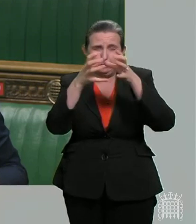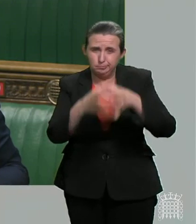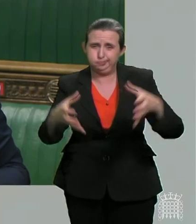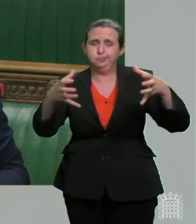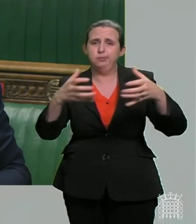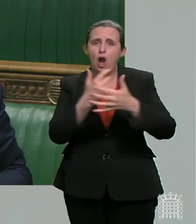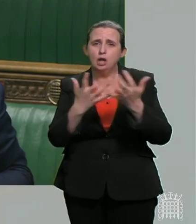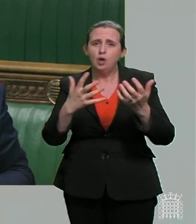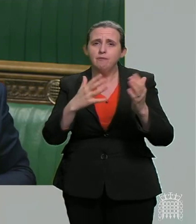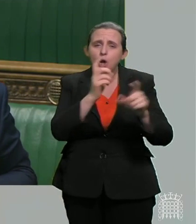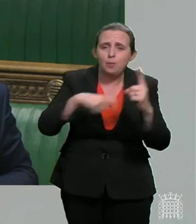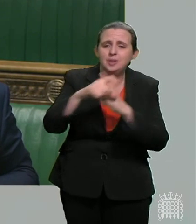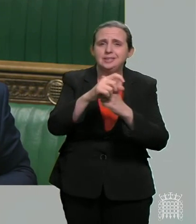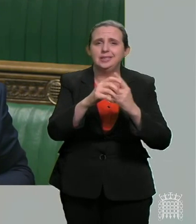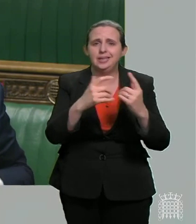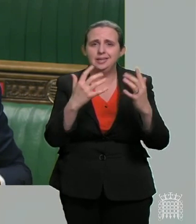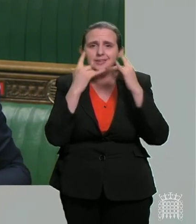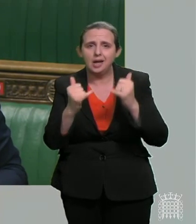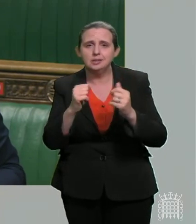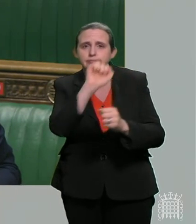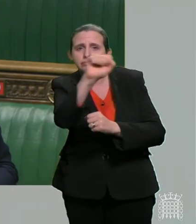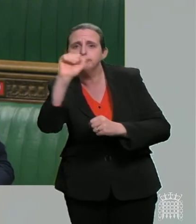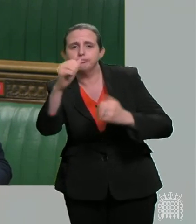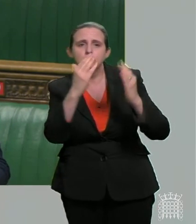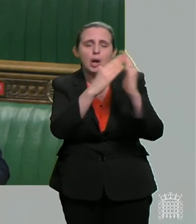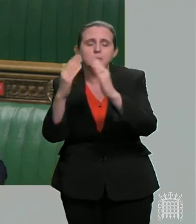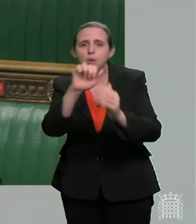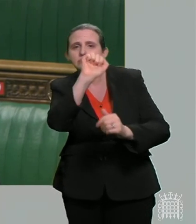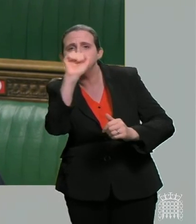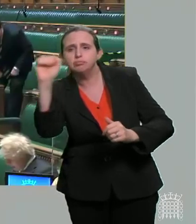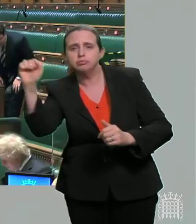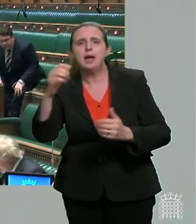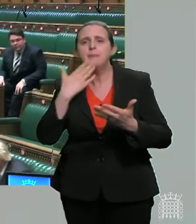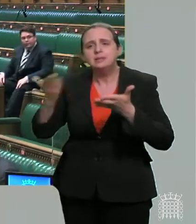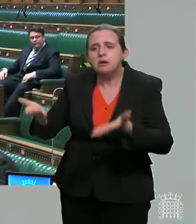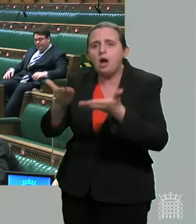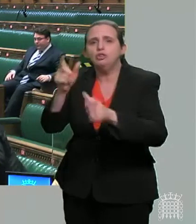Will he encourage anyone who has not had a test so far to get one at one of the designated sites?